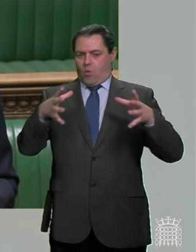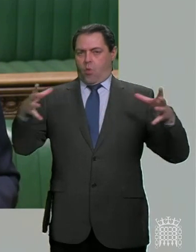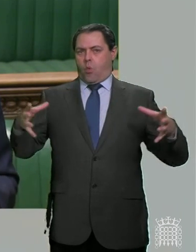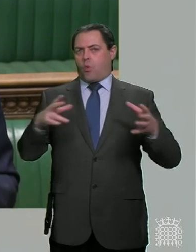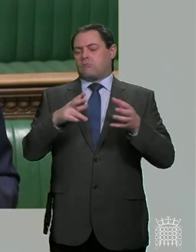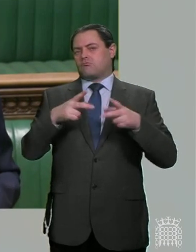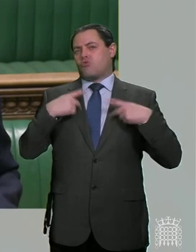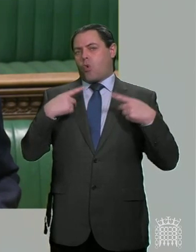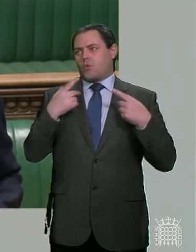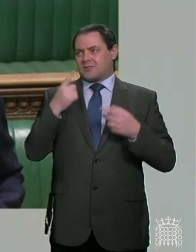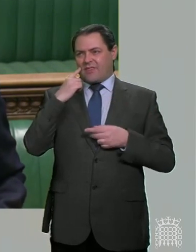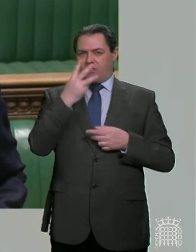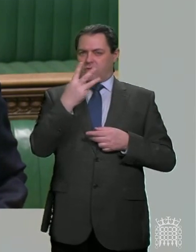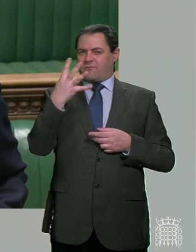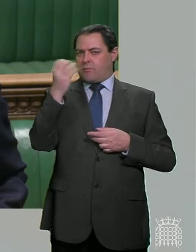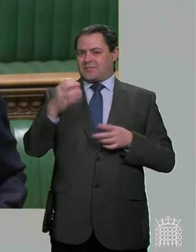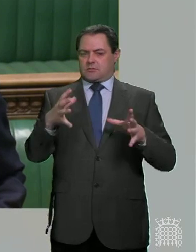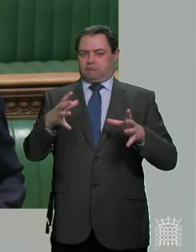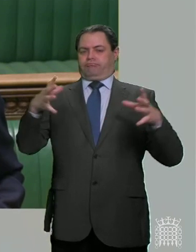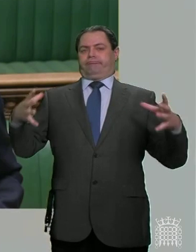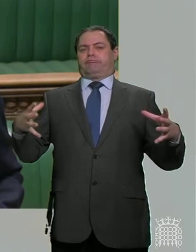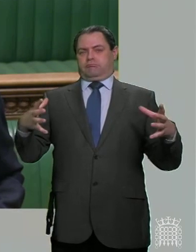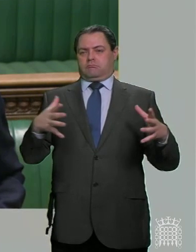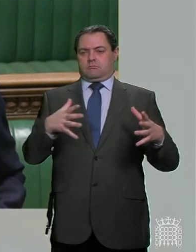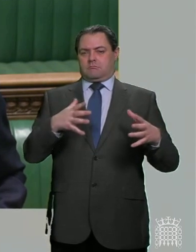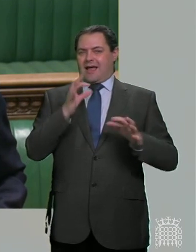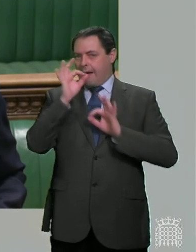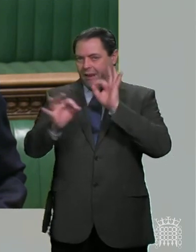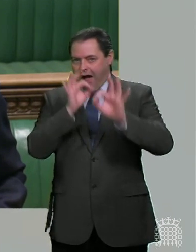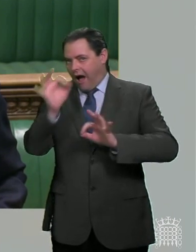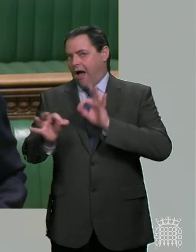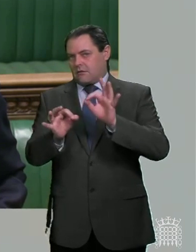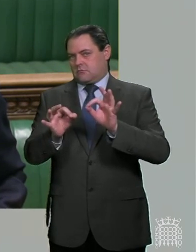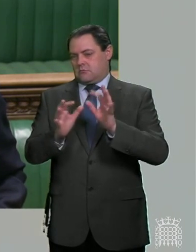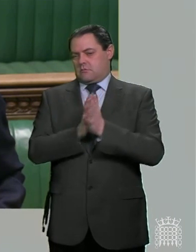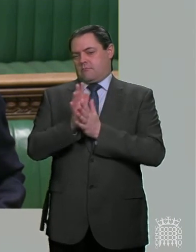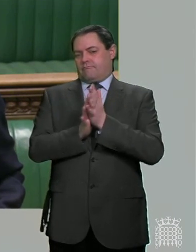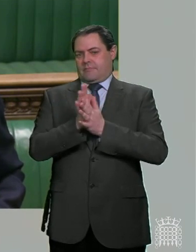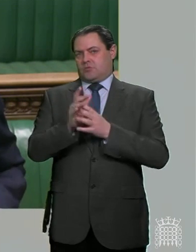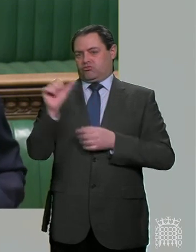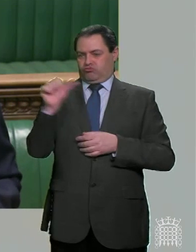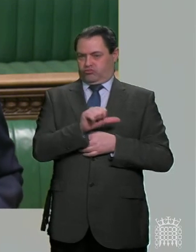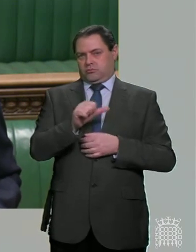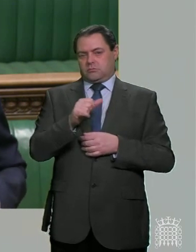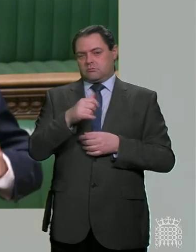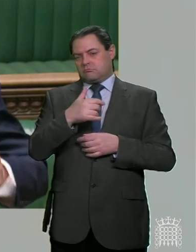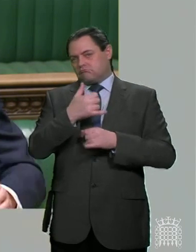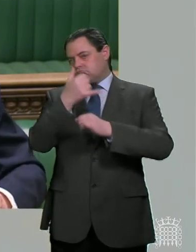I think there has been a 34% increase in applications to be nurses this year in this country.